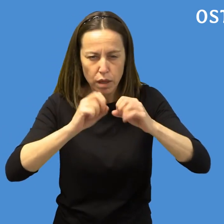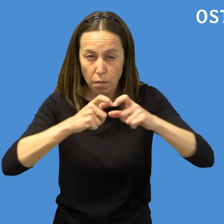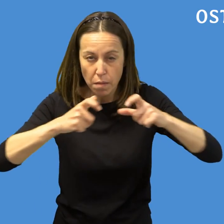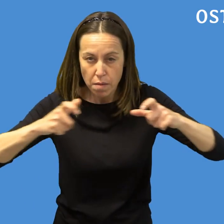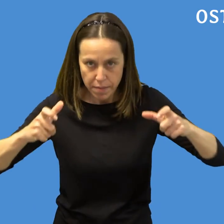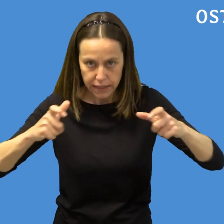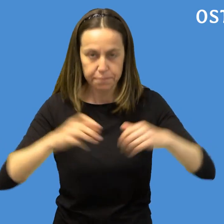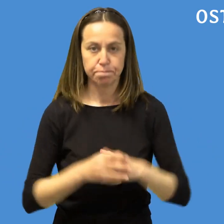incrementar